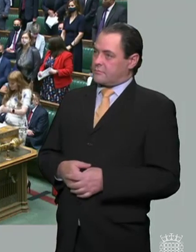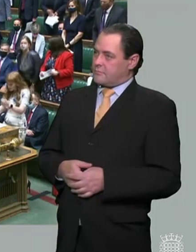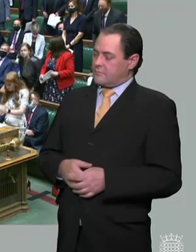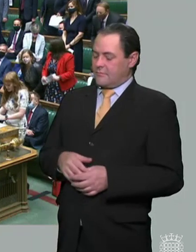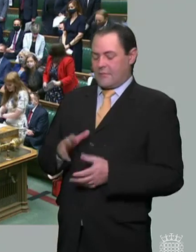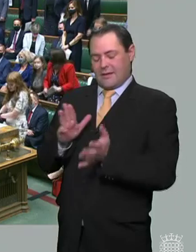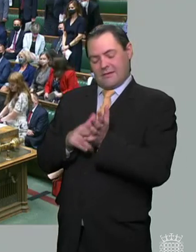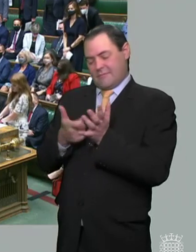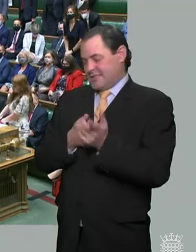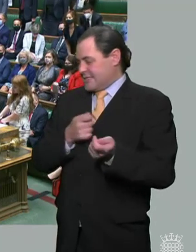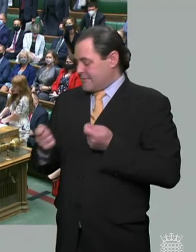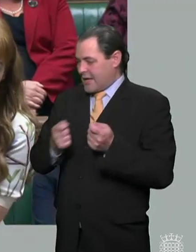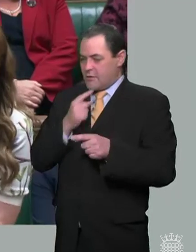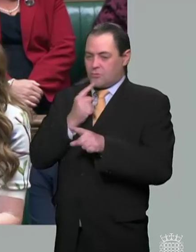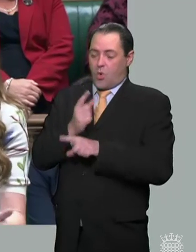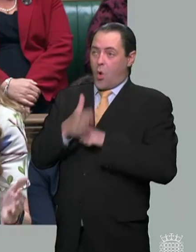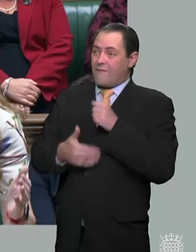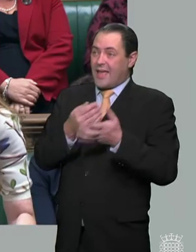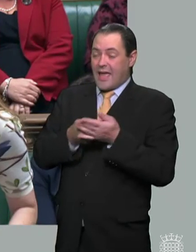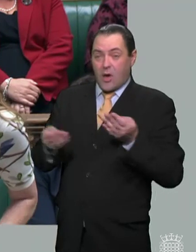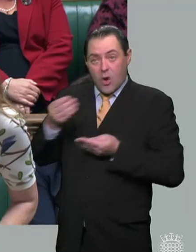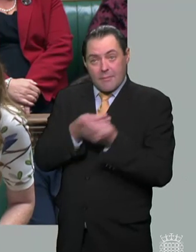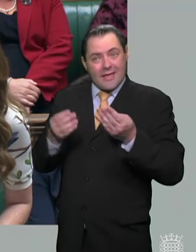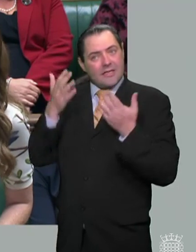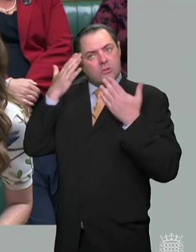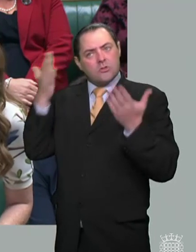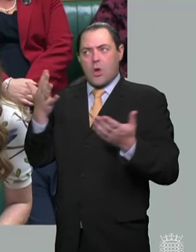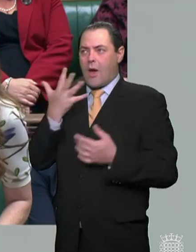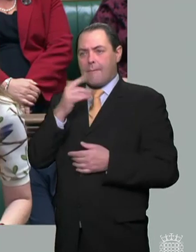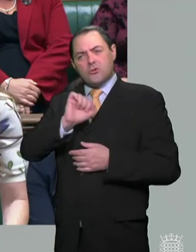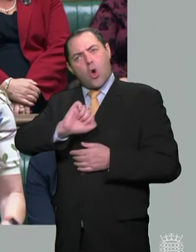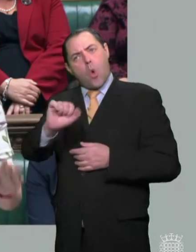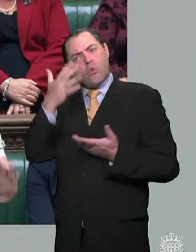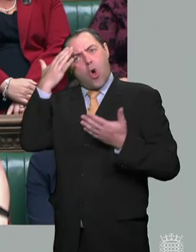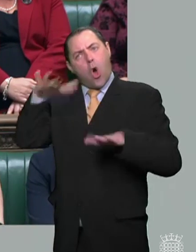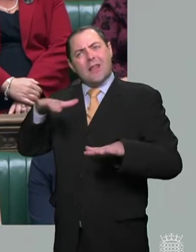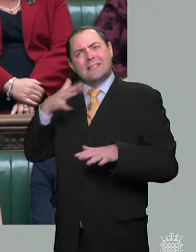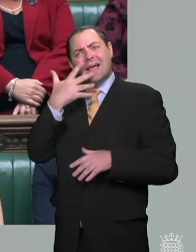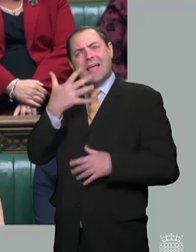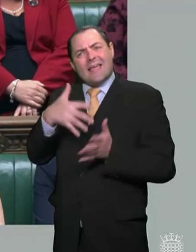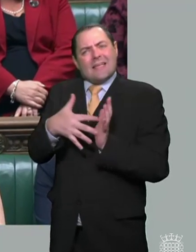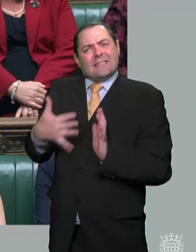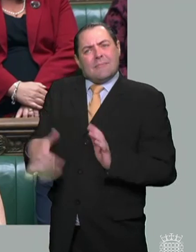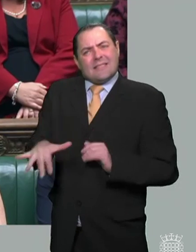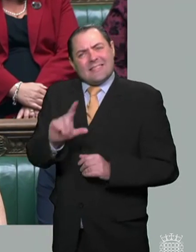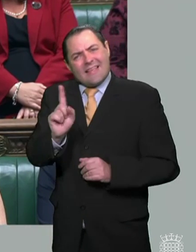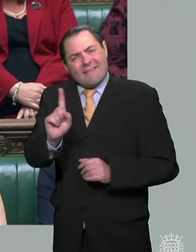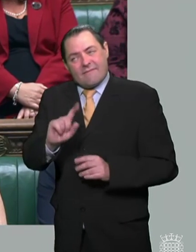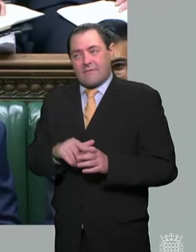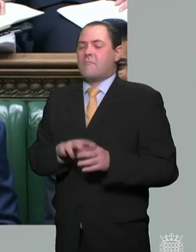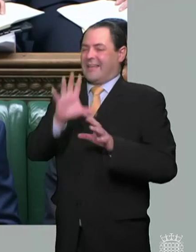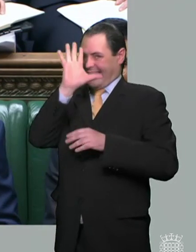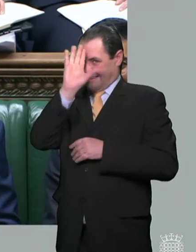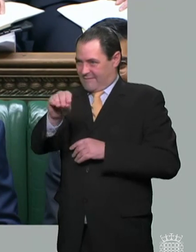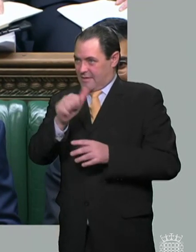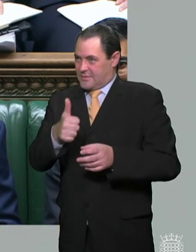The Deputy Prime Minister talks about the economy; he does not even know how much his own holiday cost.